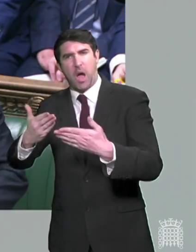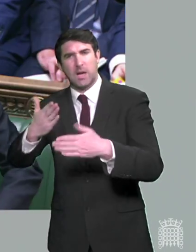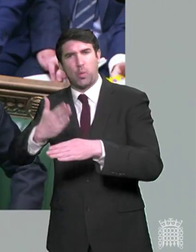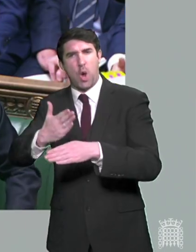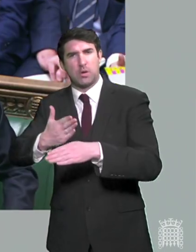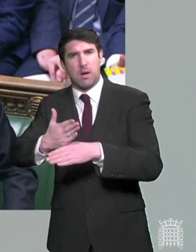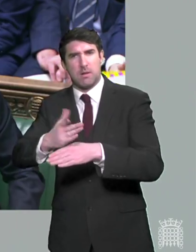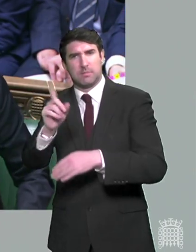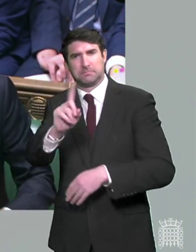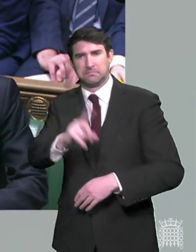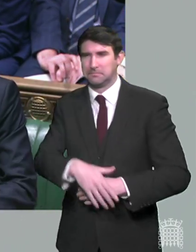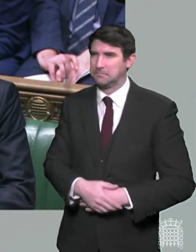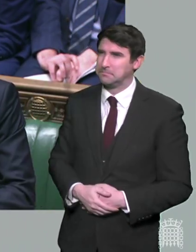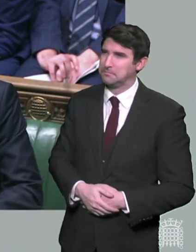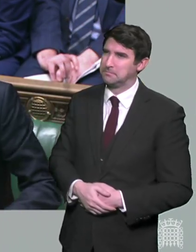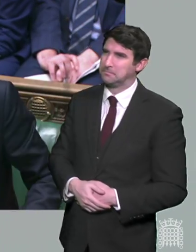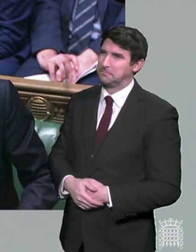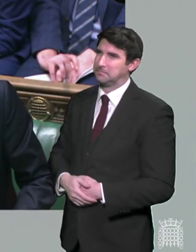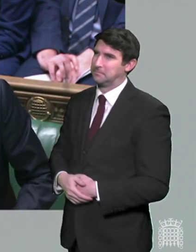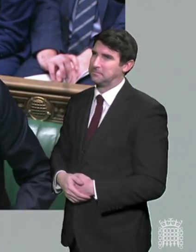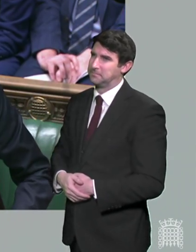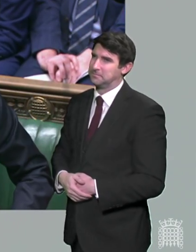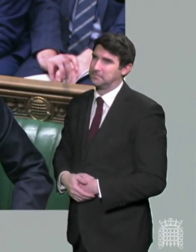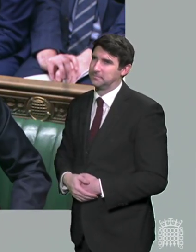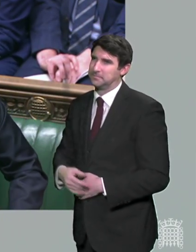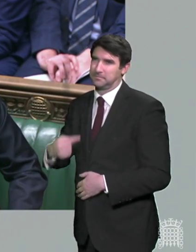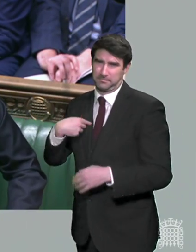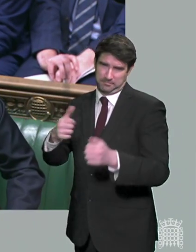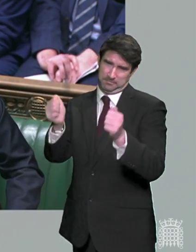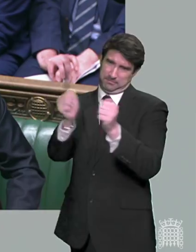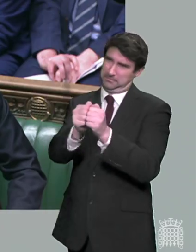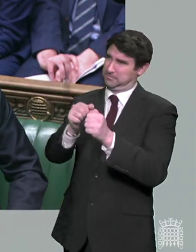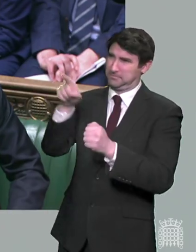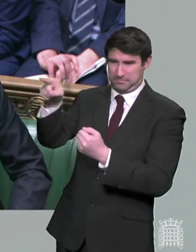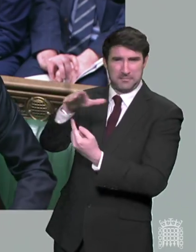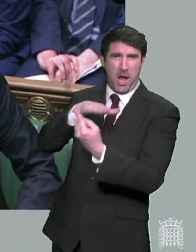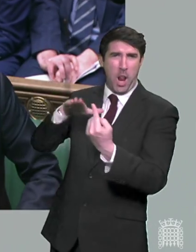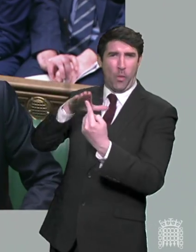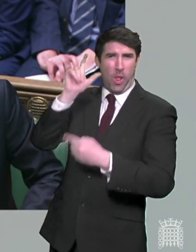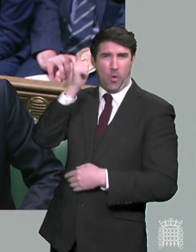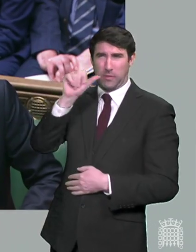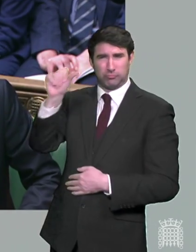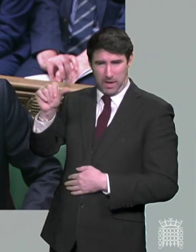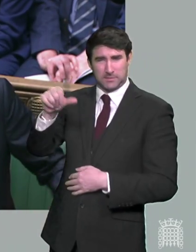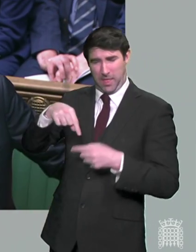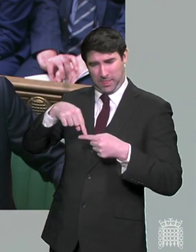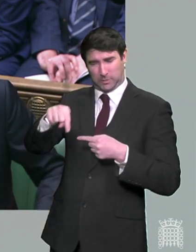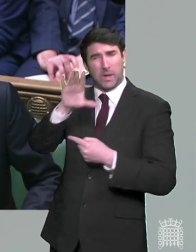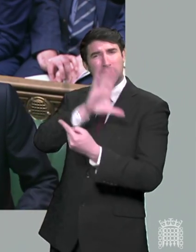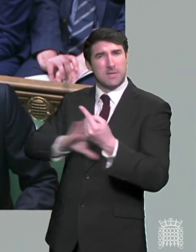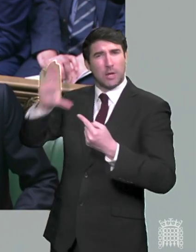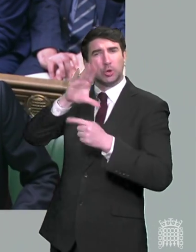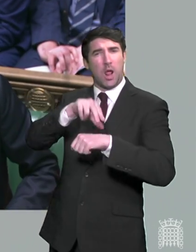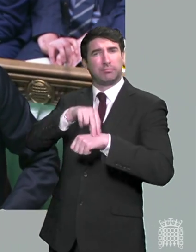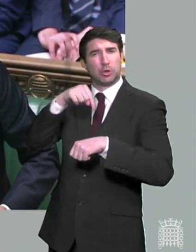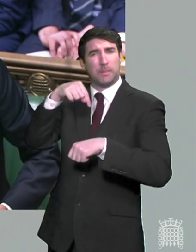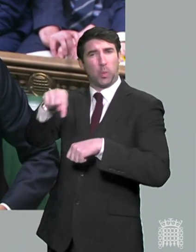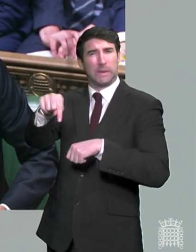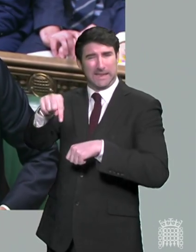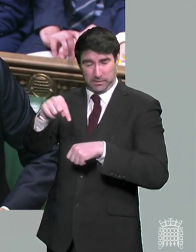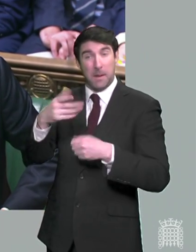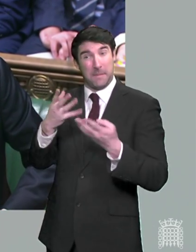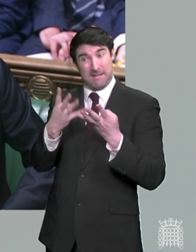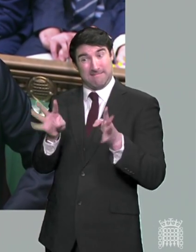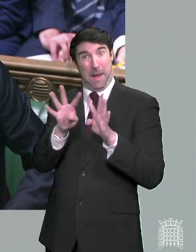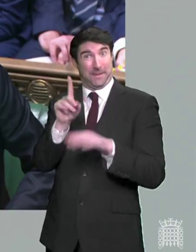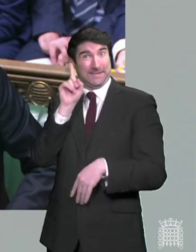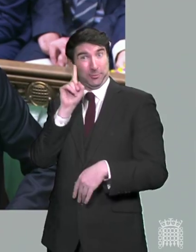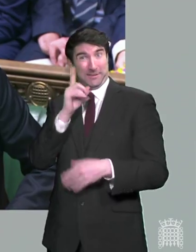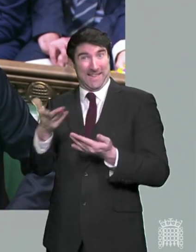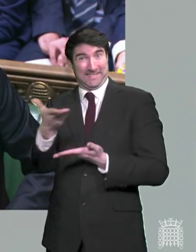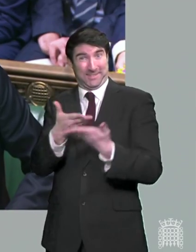I completely agree with my honourable Friend and pay tribute to her local college, particularly in National Apprenticeship Week—something that we discussed in Cabinet just yesterday.